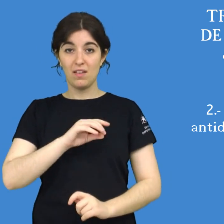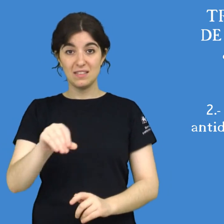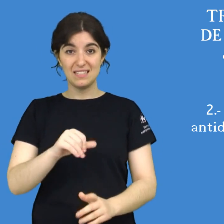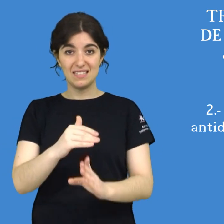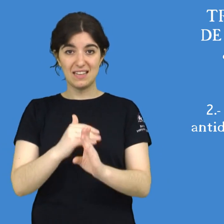azúcar